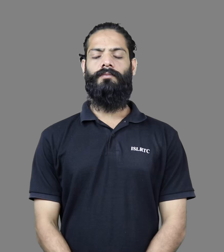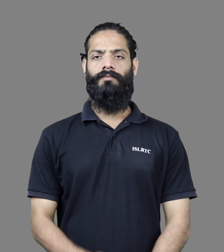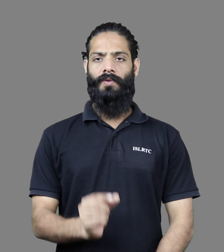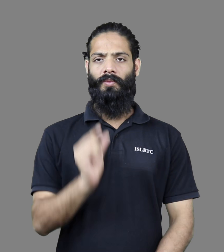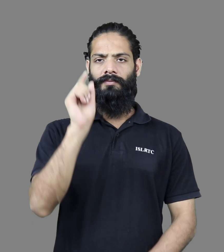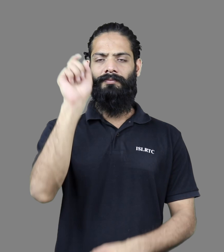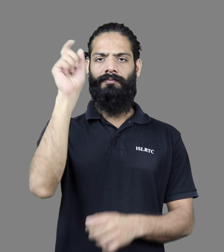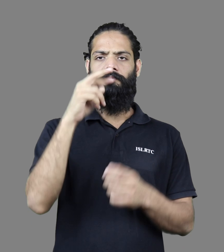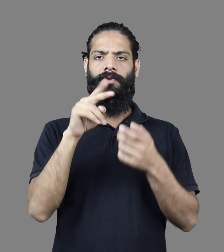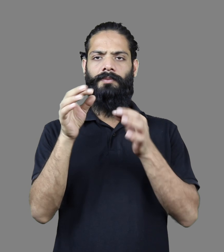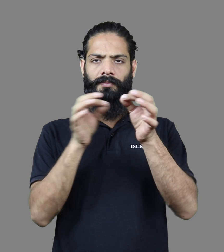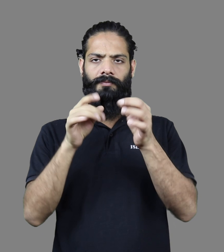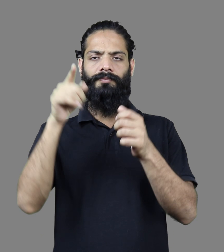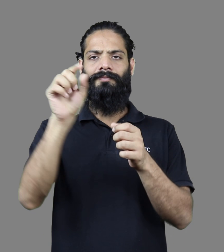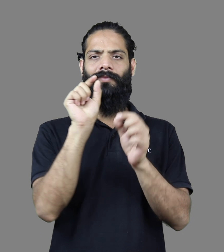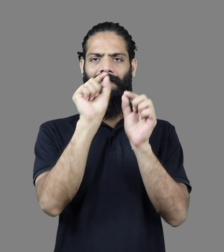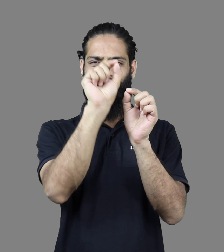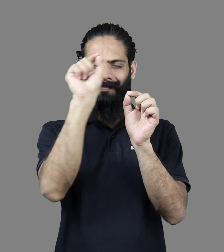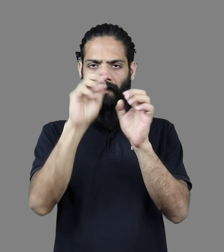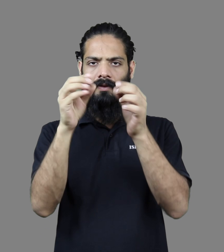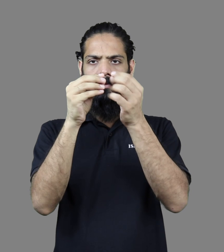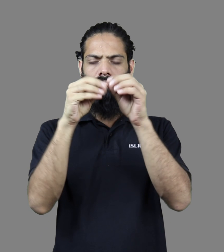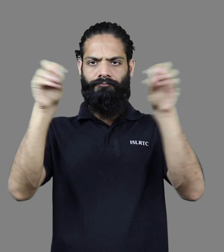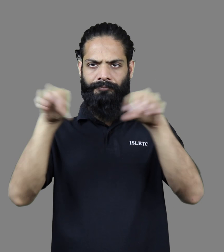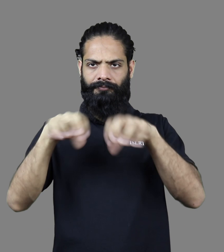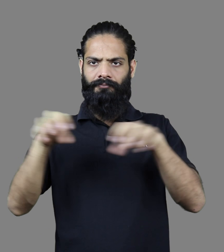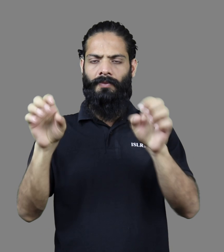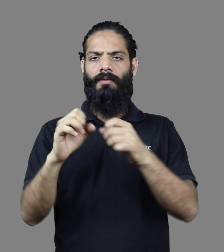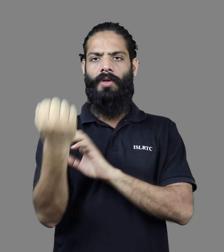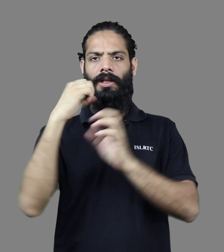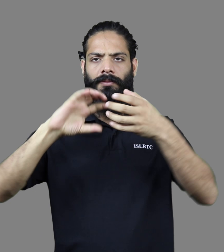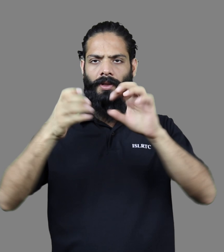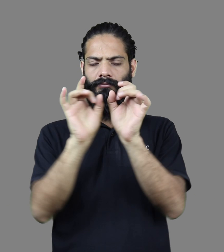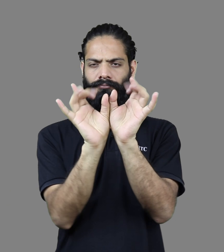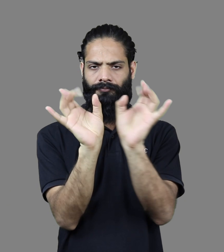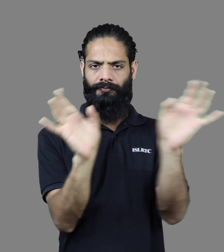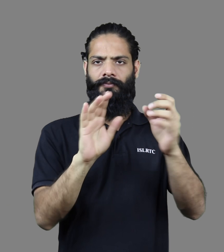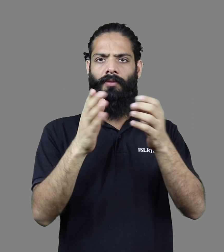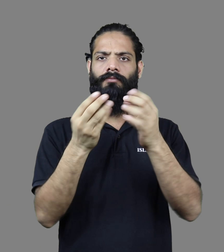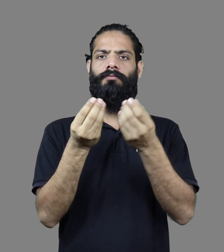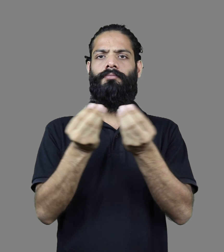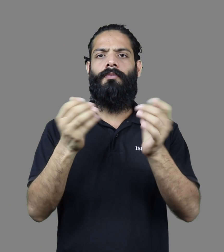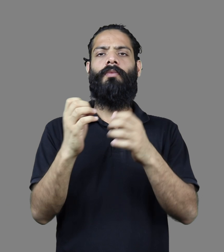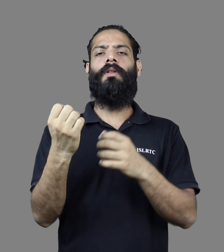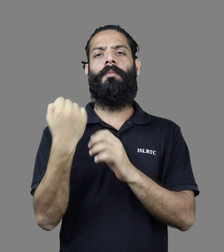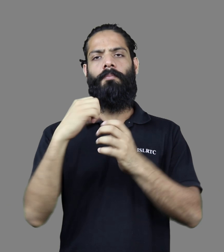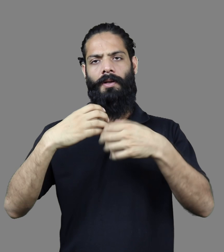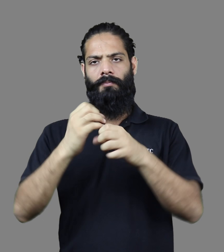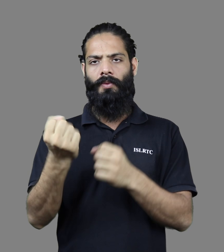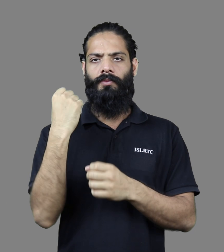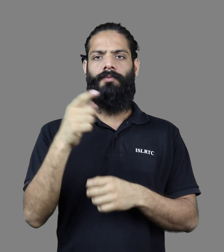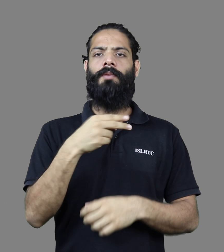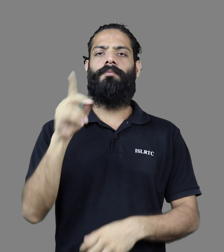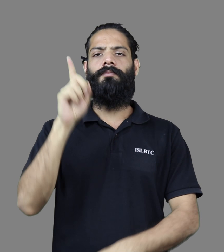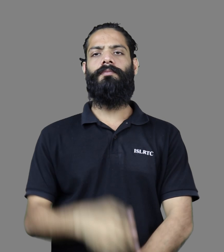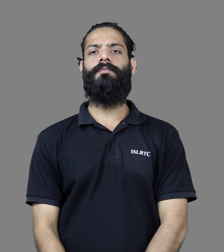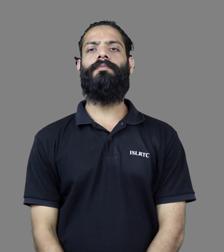Fission in nucleus